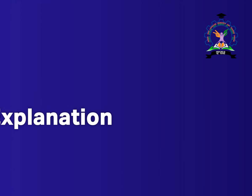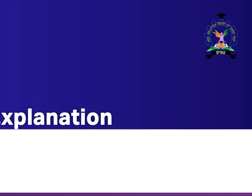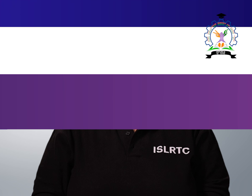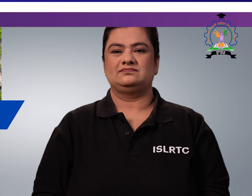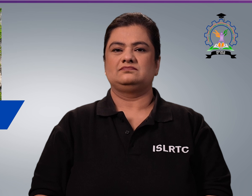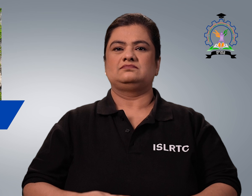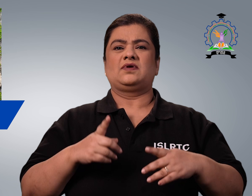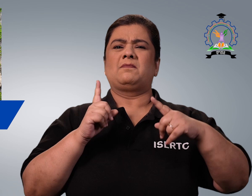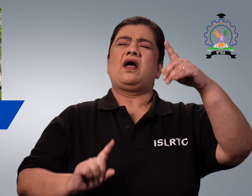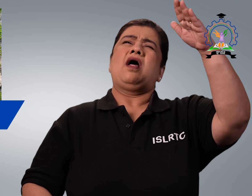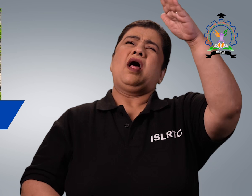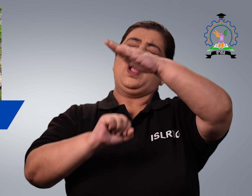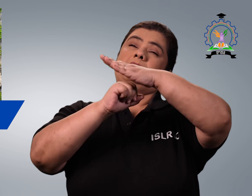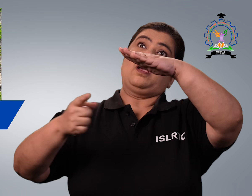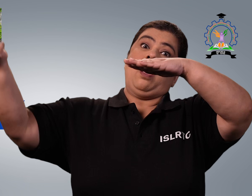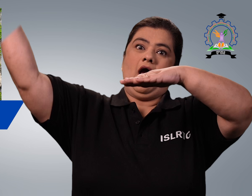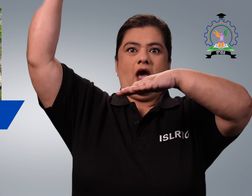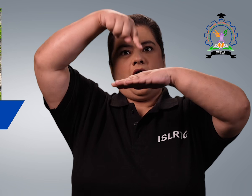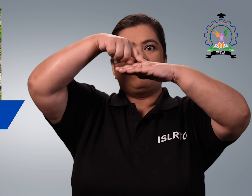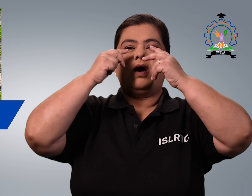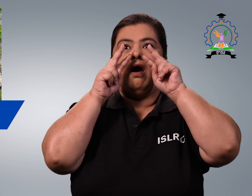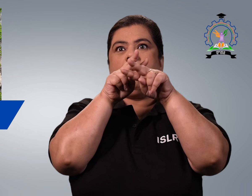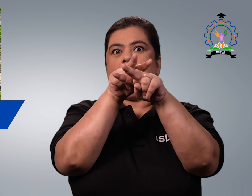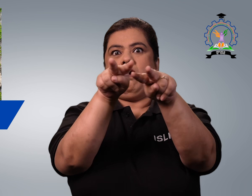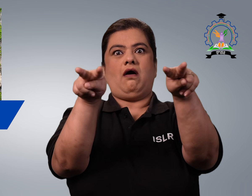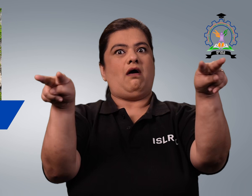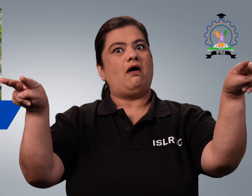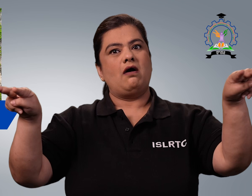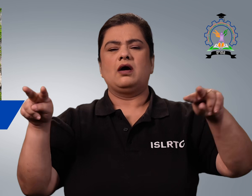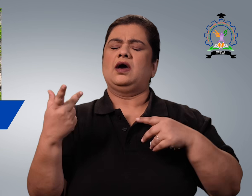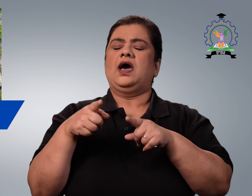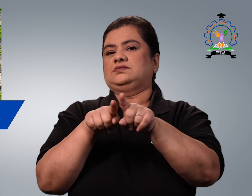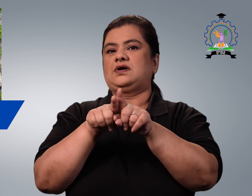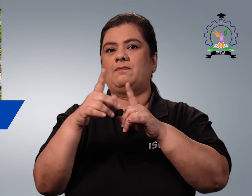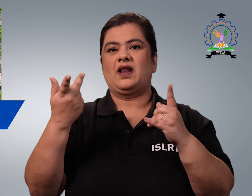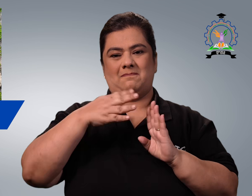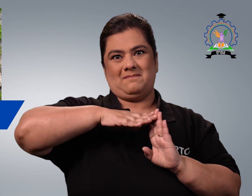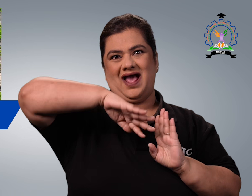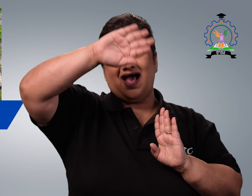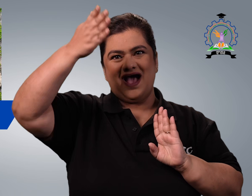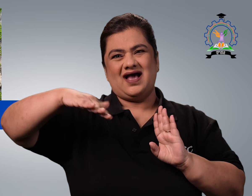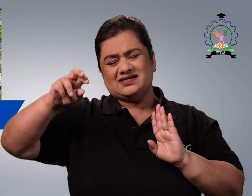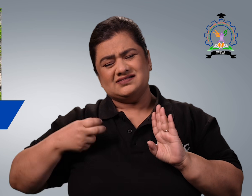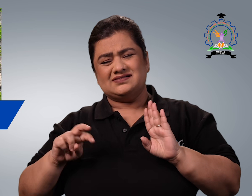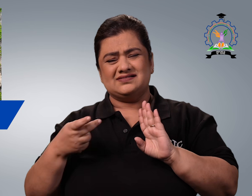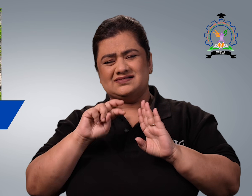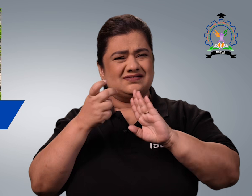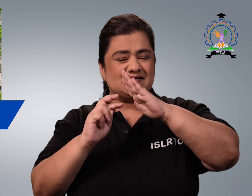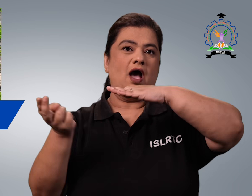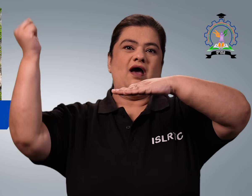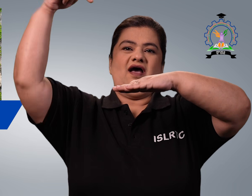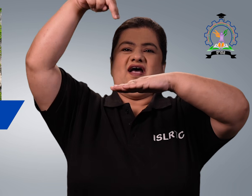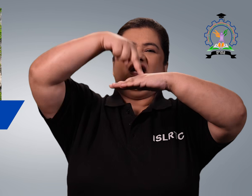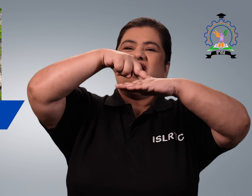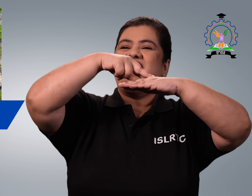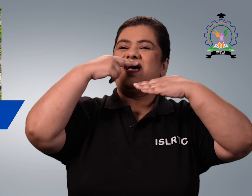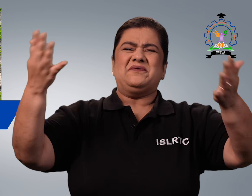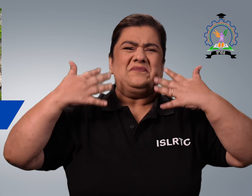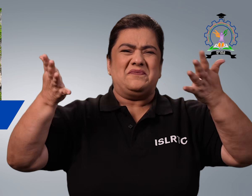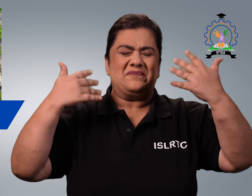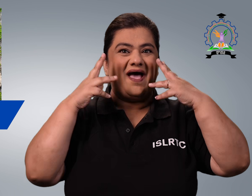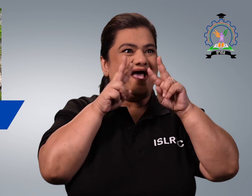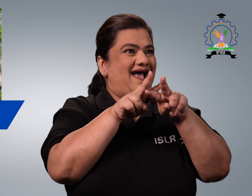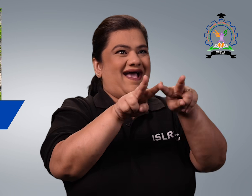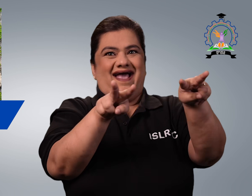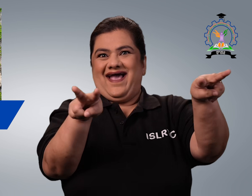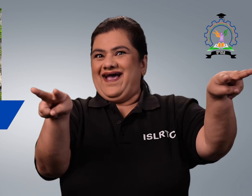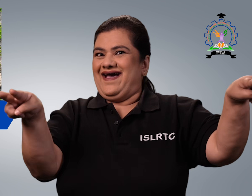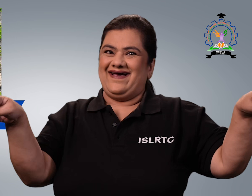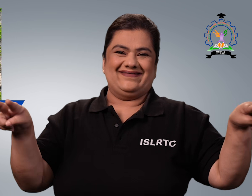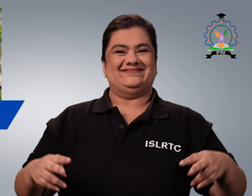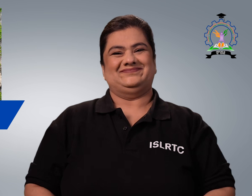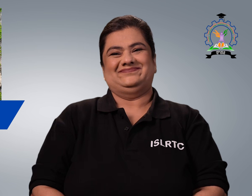Top view means looking at something from above or from the top. For example, top view of the landscape from a breezy mountain peak.